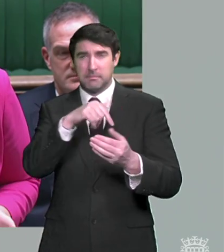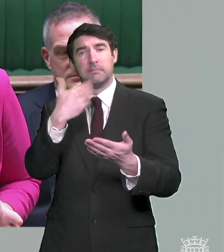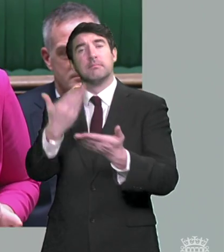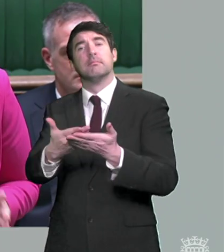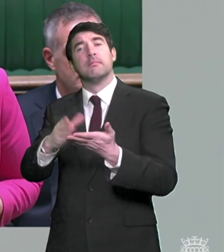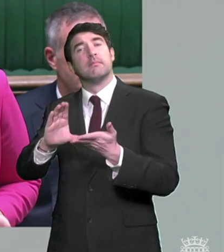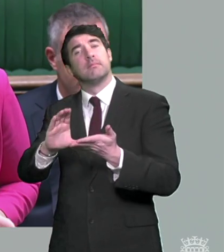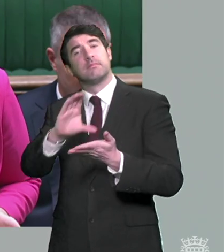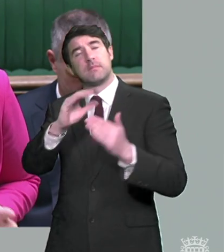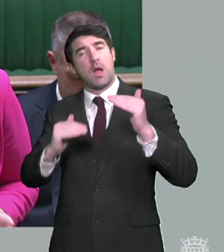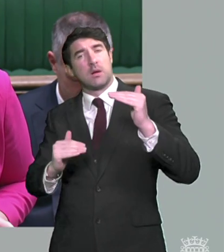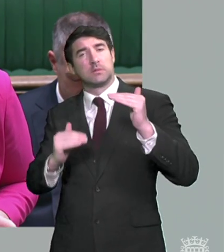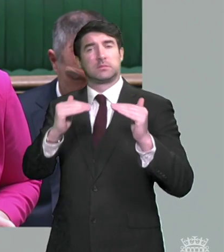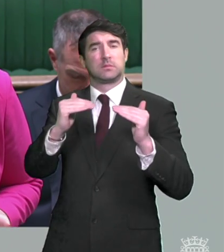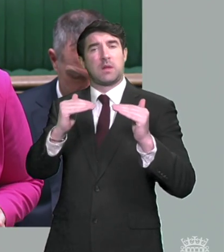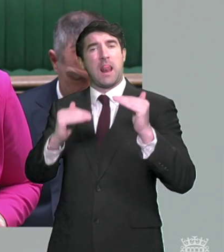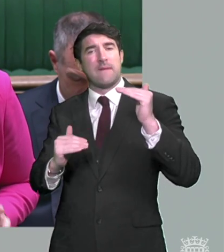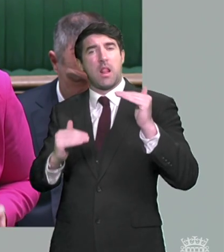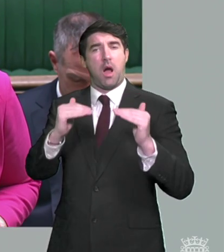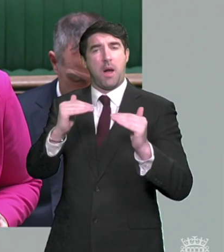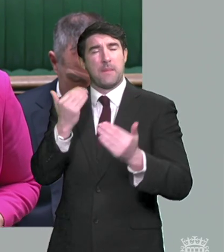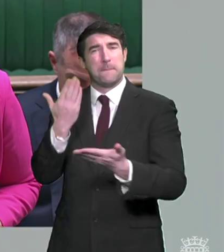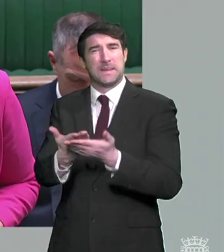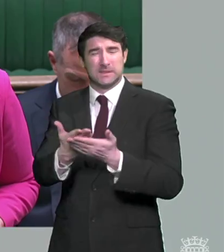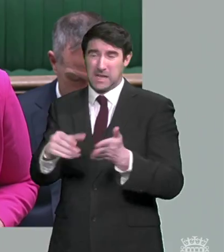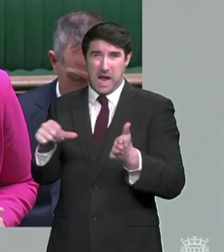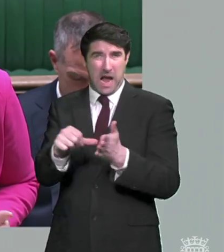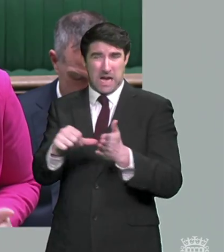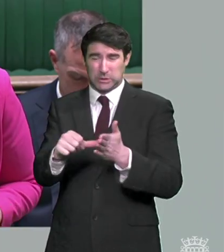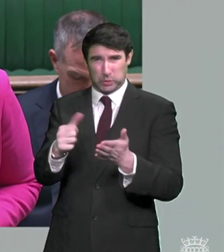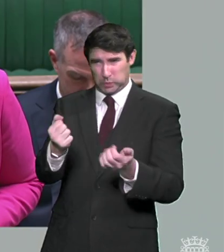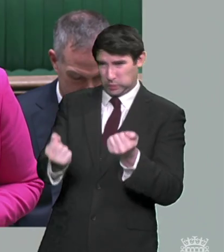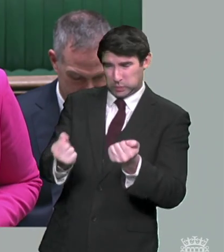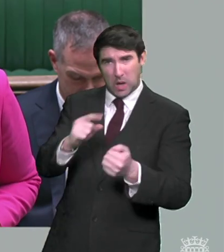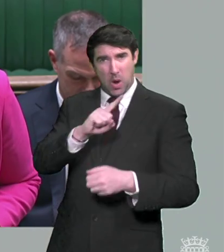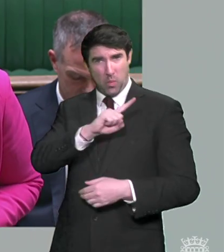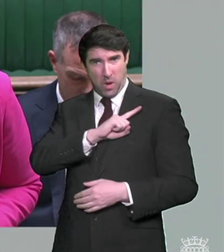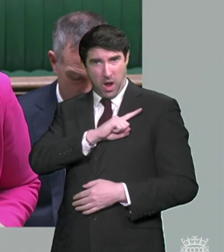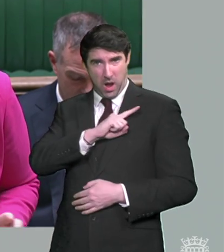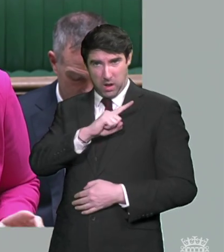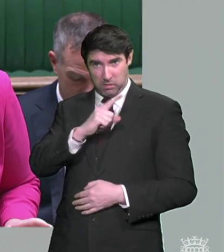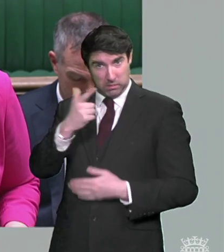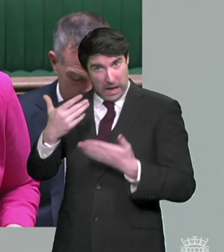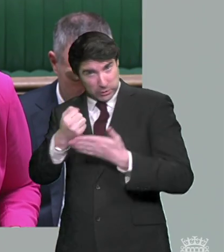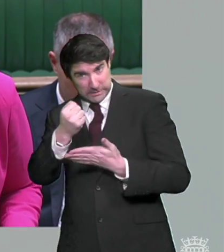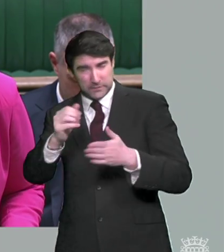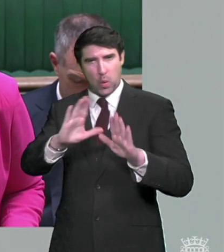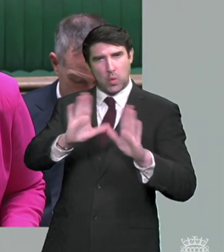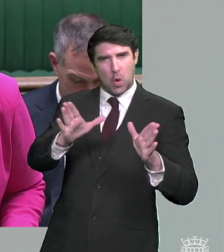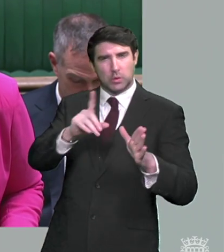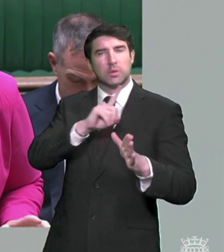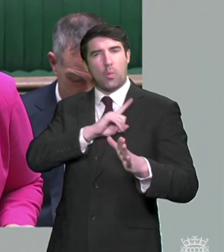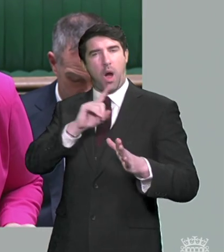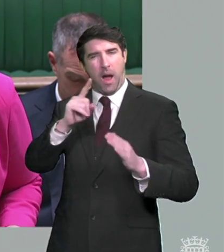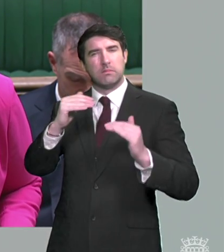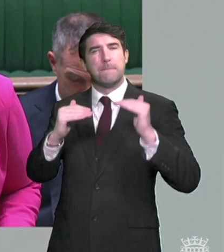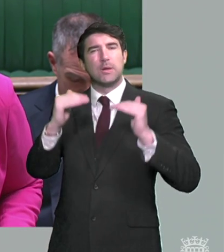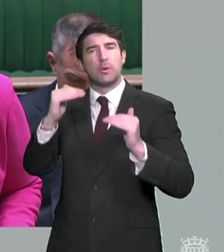The priority index was not applied in Northern Ireland, meaning that it is difficult to establish whether levelling up has achieved its purpose.